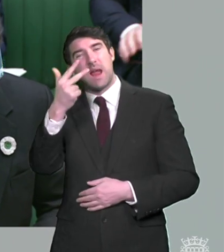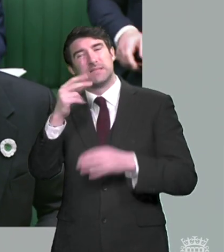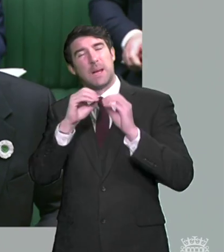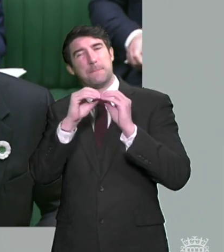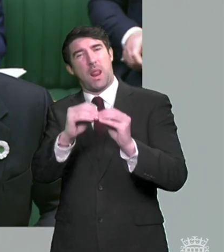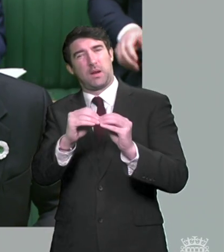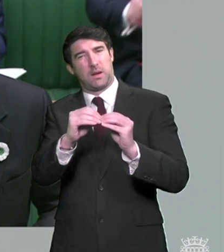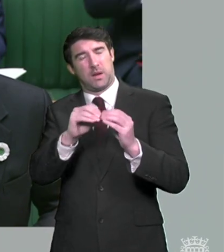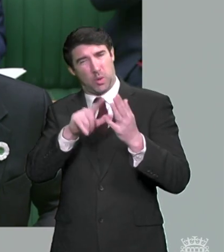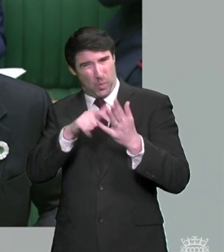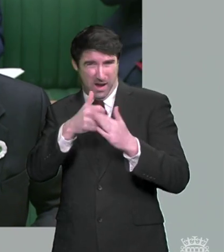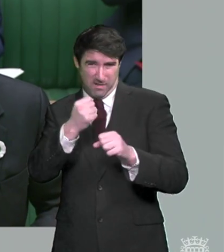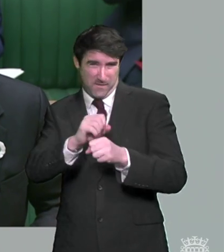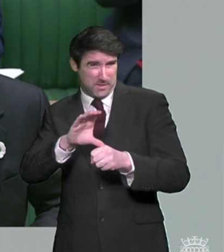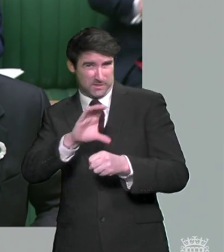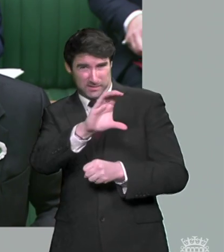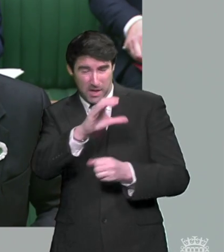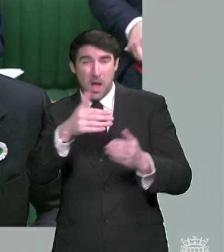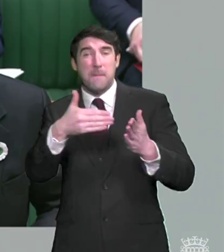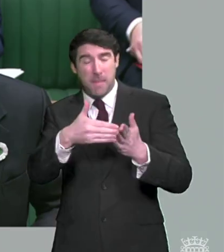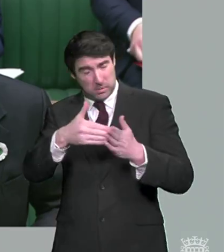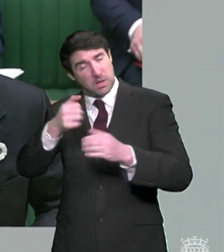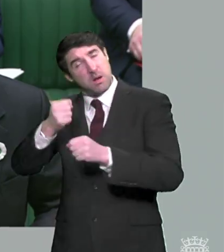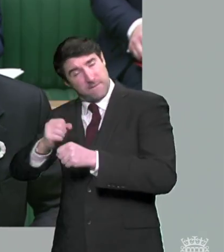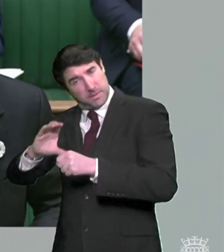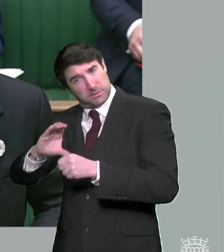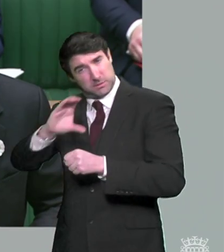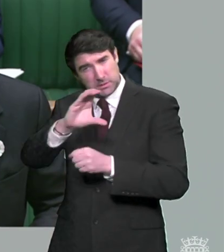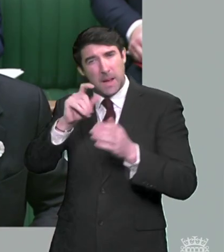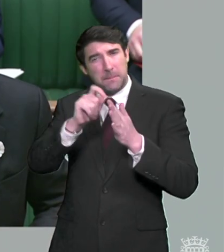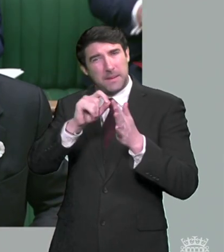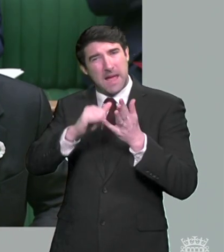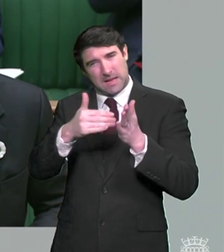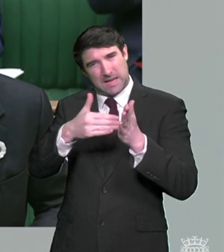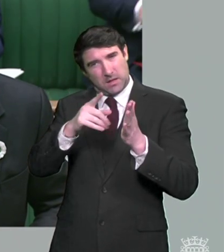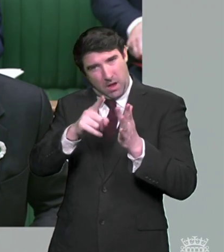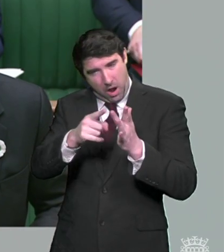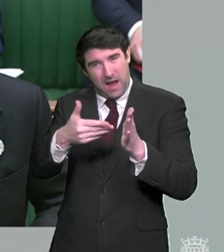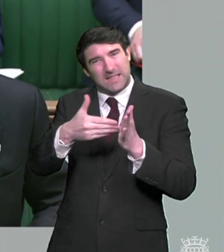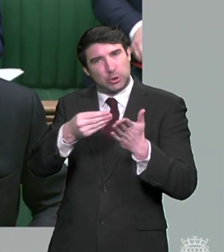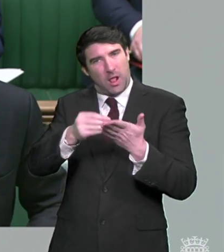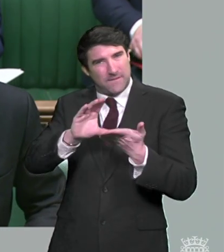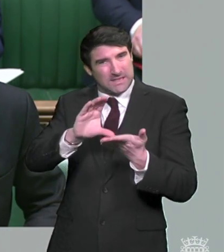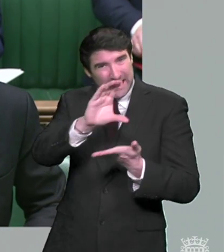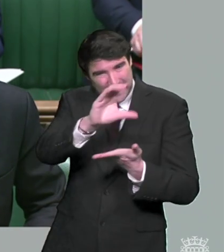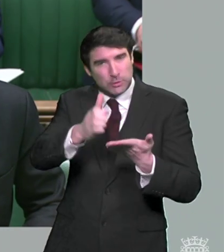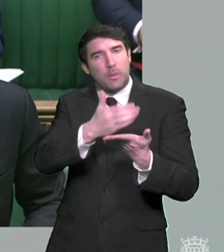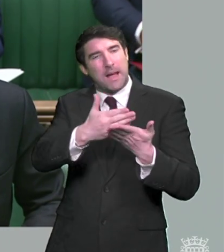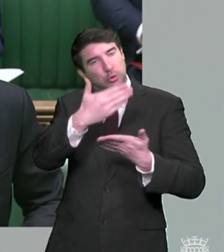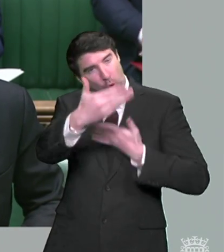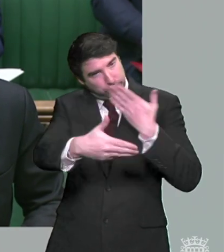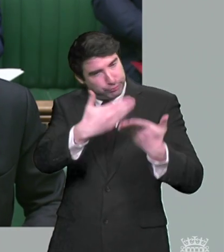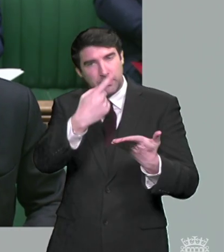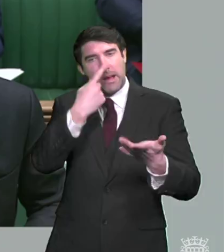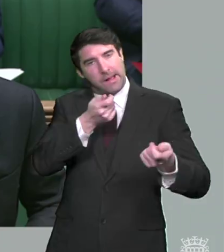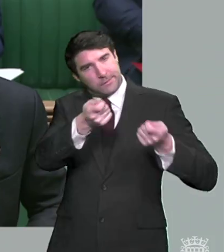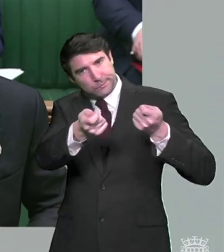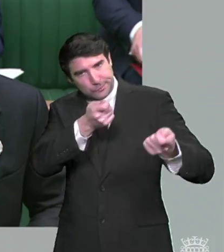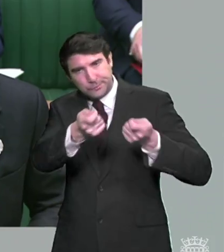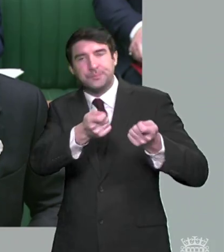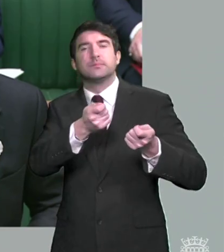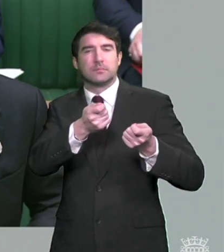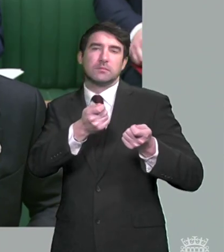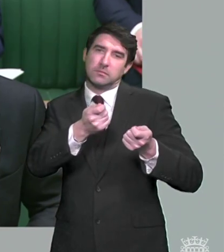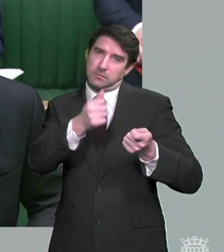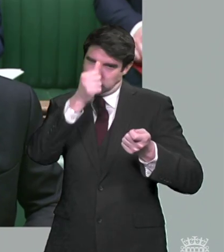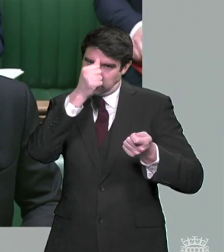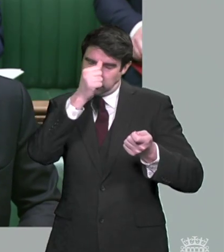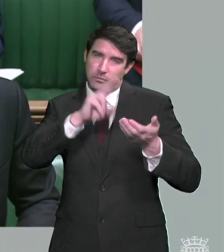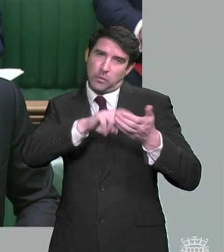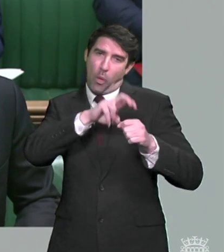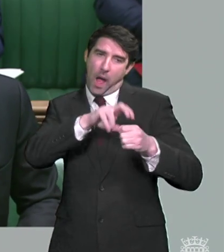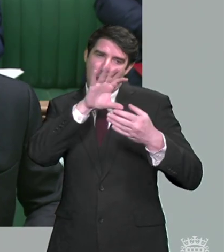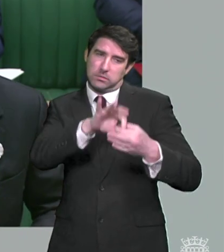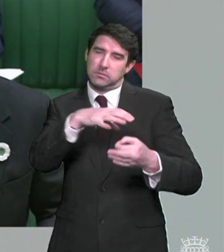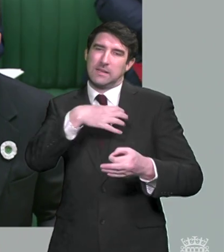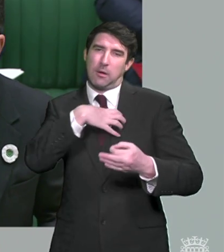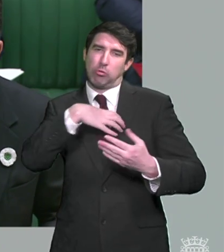The UK Government also provide PSNI with the additional security funding that it needs to ensure that it has the resources to tackle the substantial threat from Northern Ireland-related terrorism.